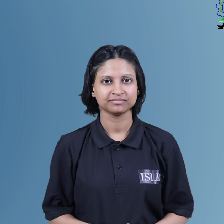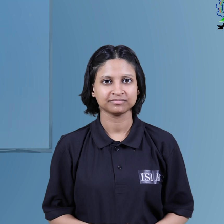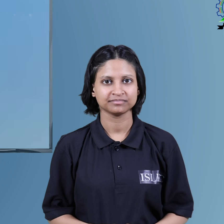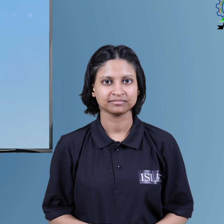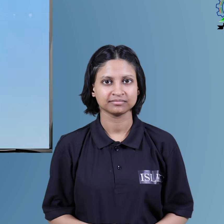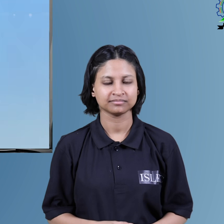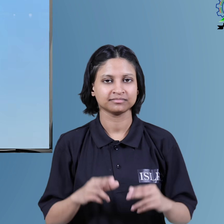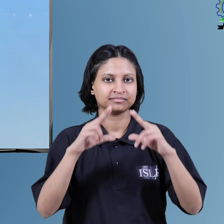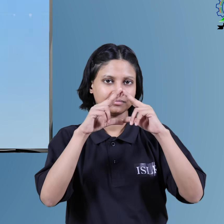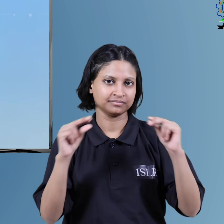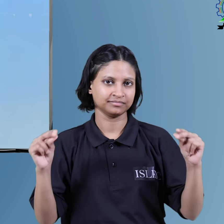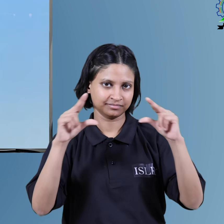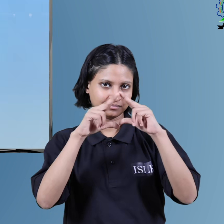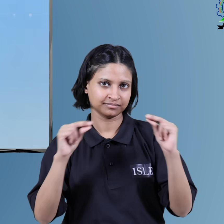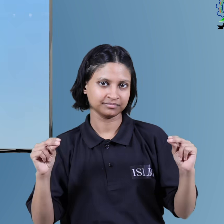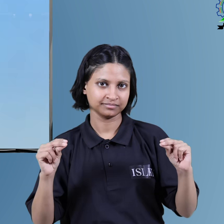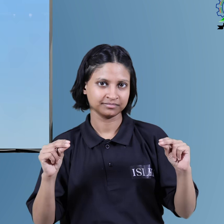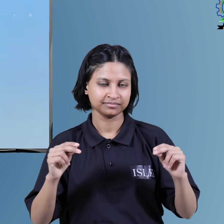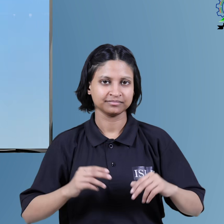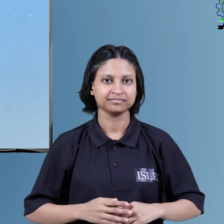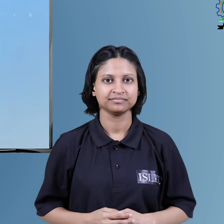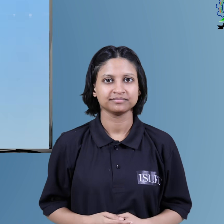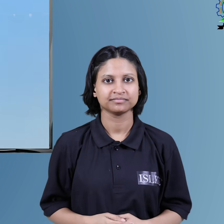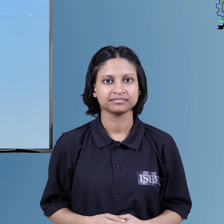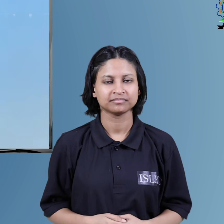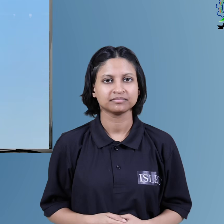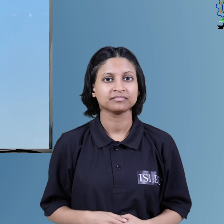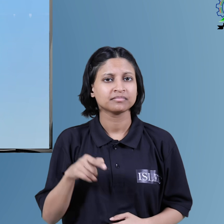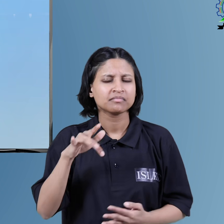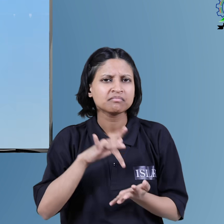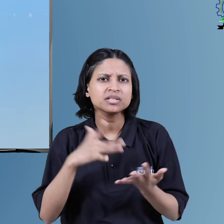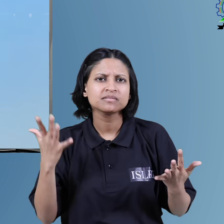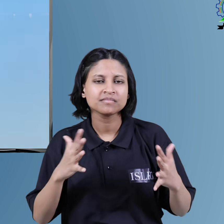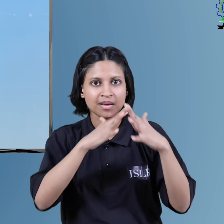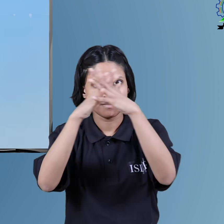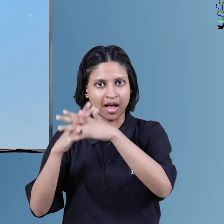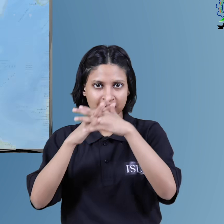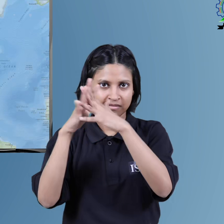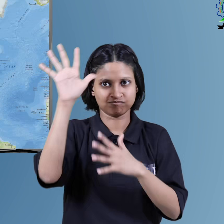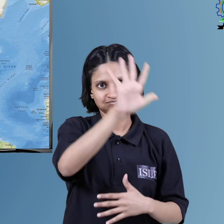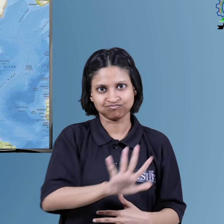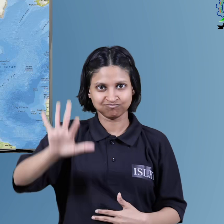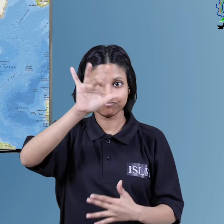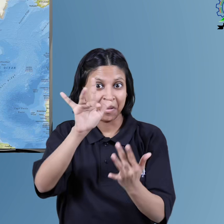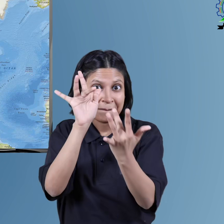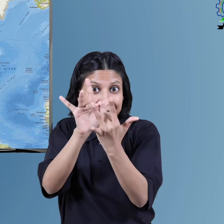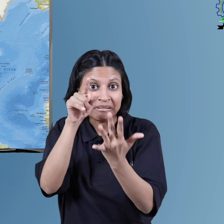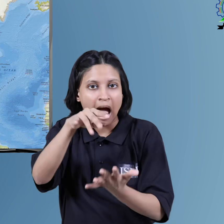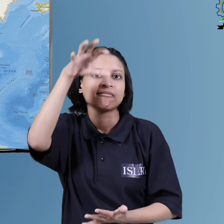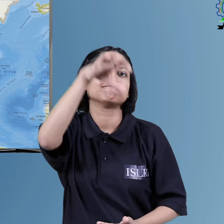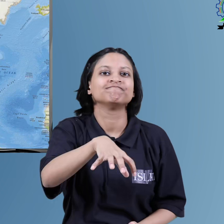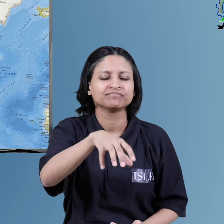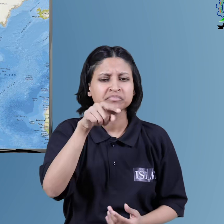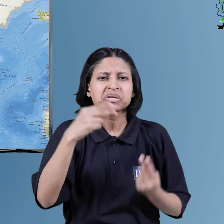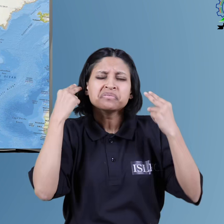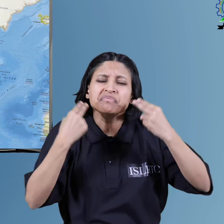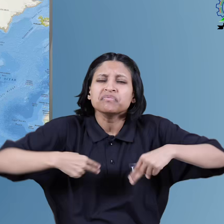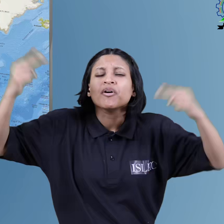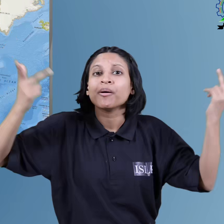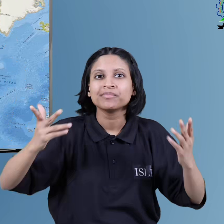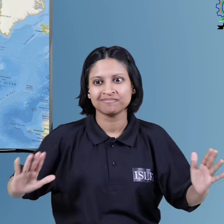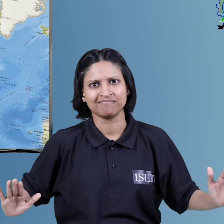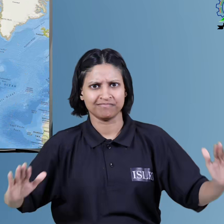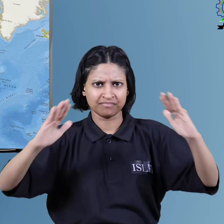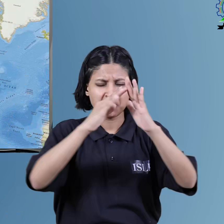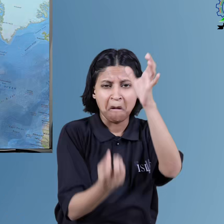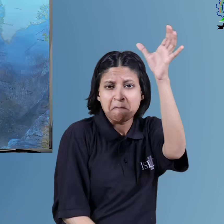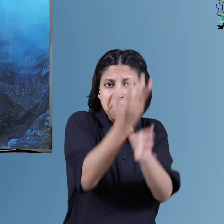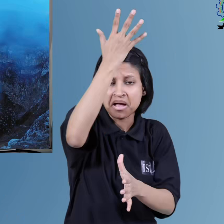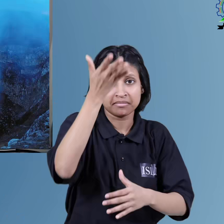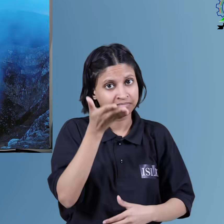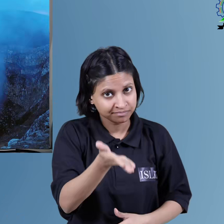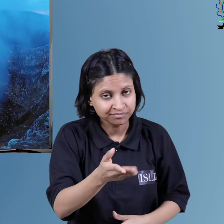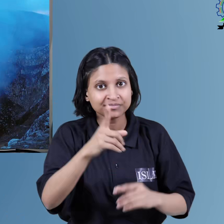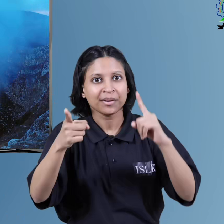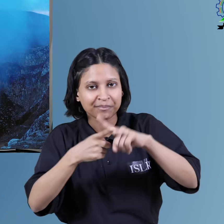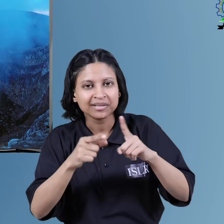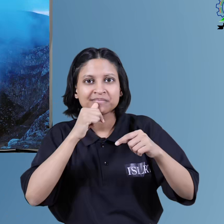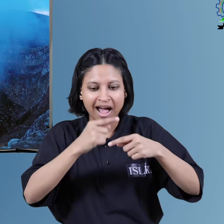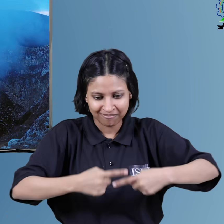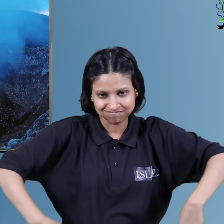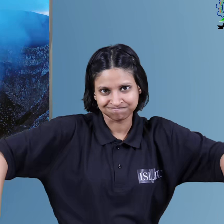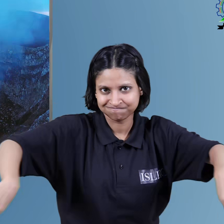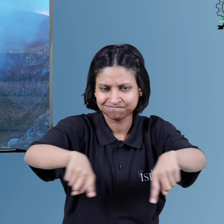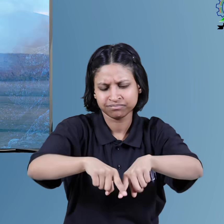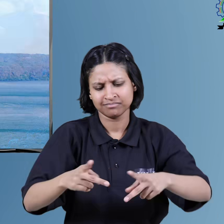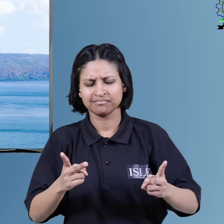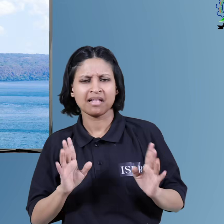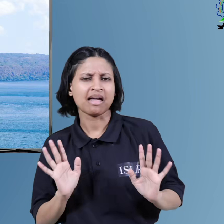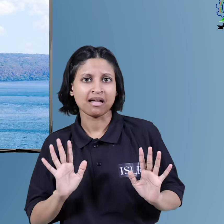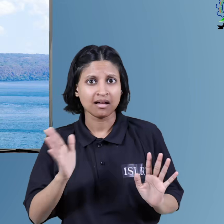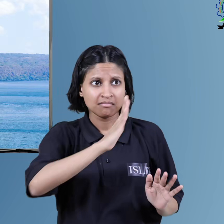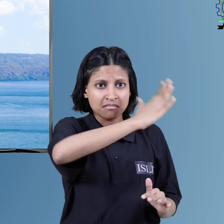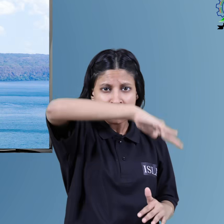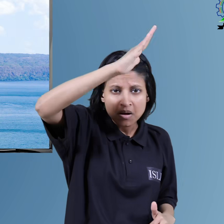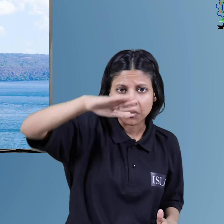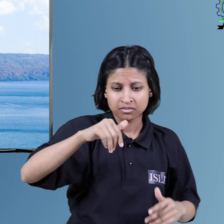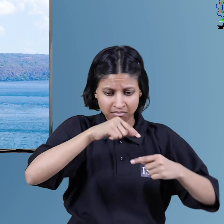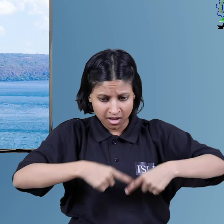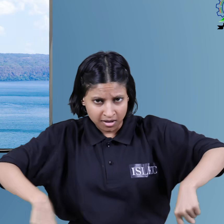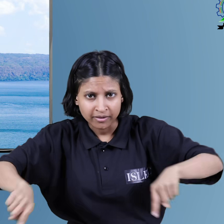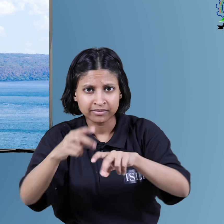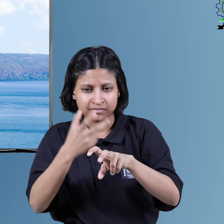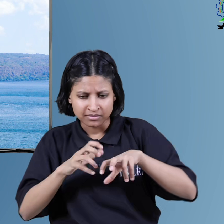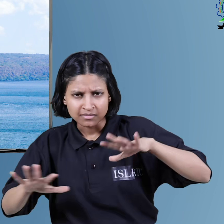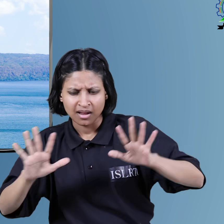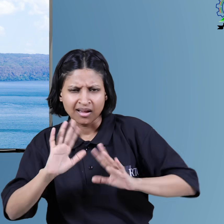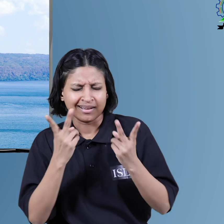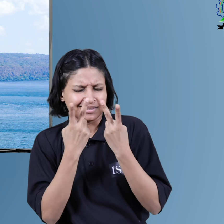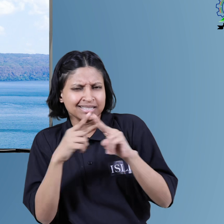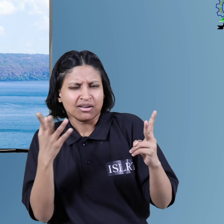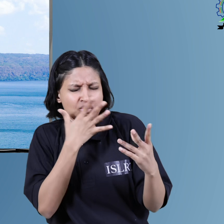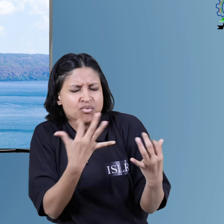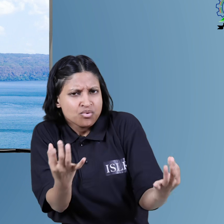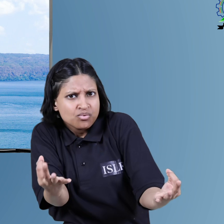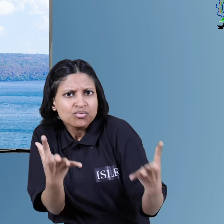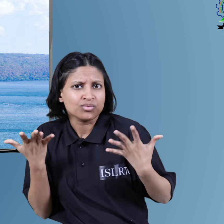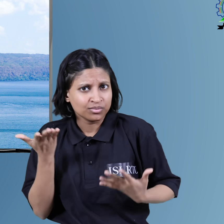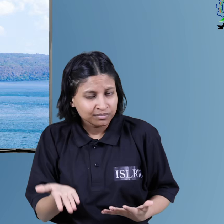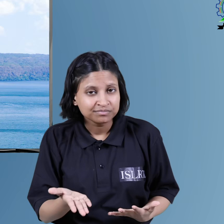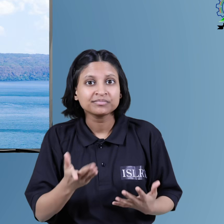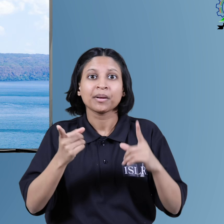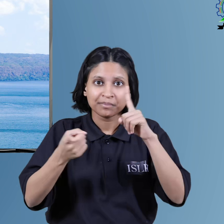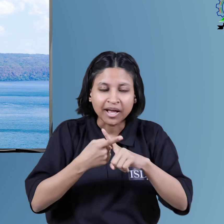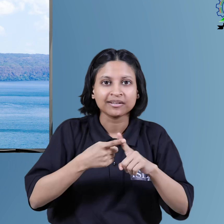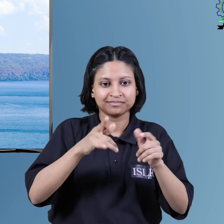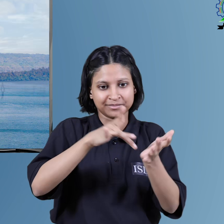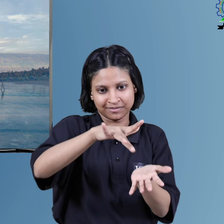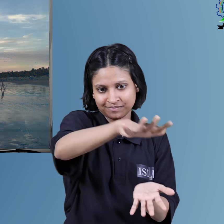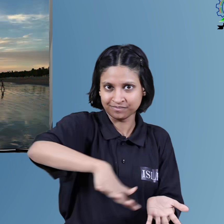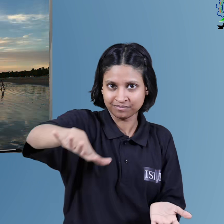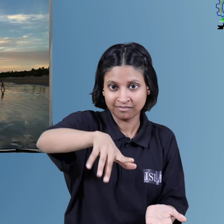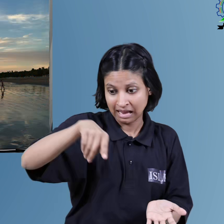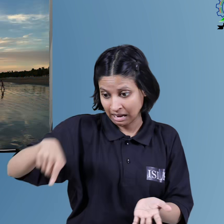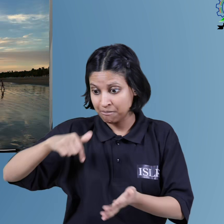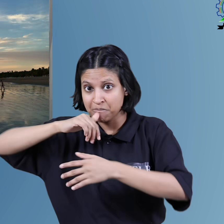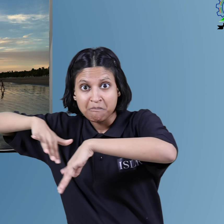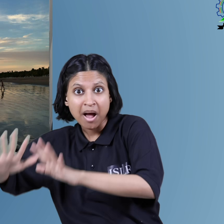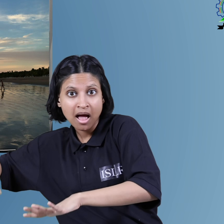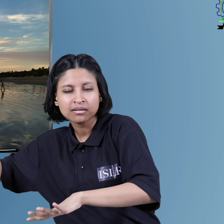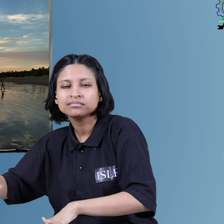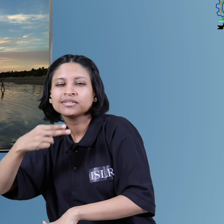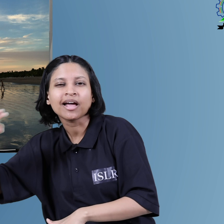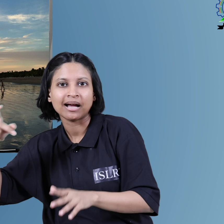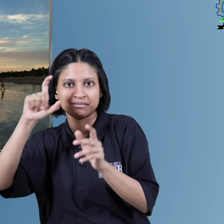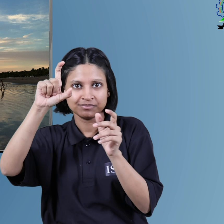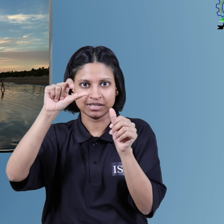Nicaragua A Central American country known for its dramatic terrain of volcanoes, lakes, and beaches